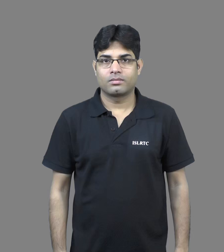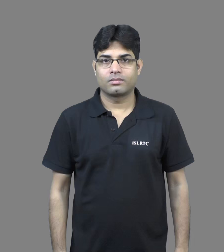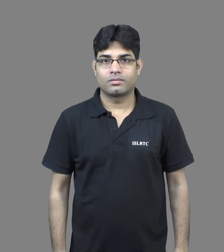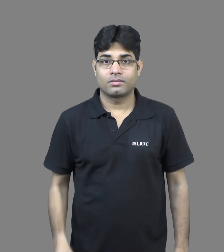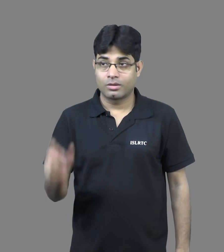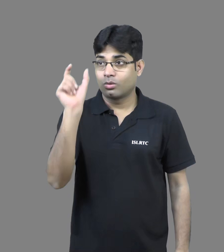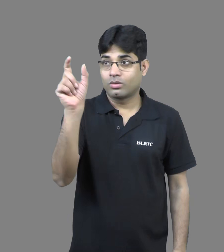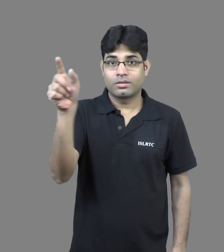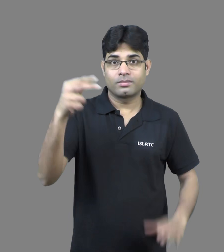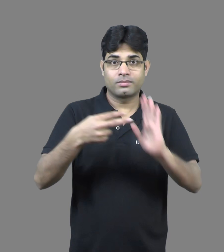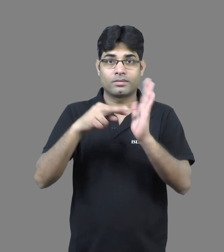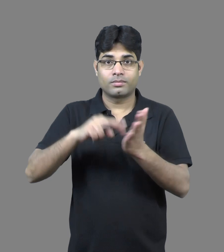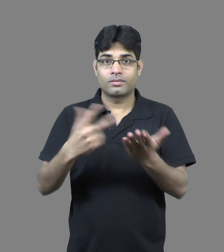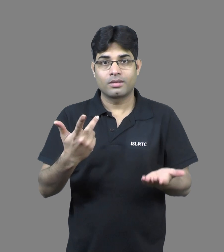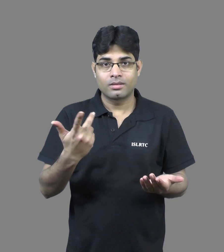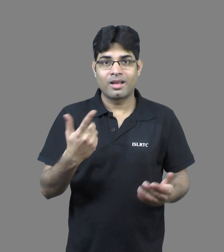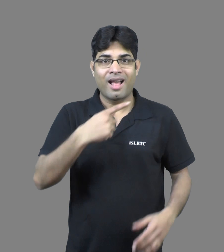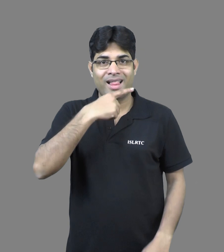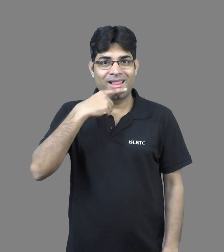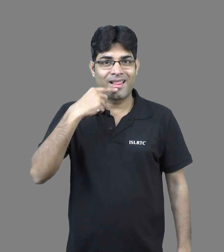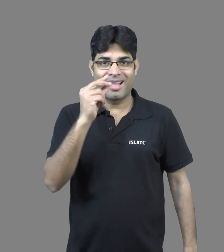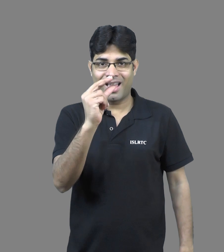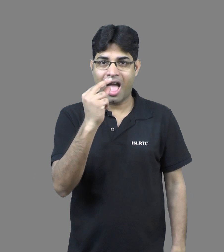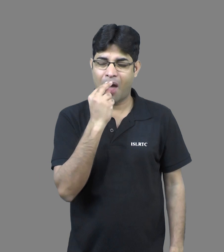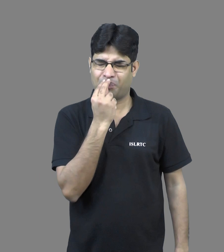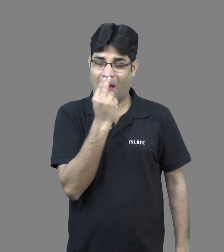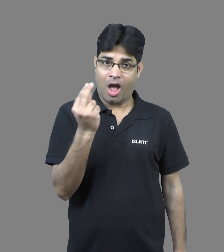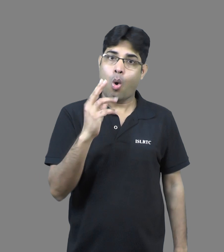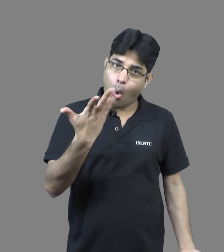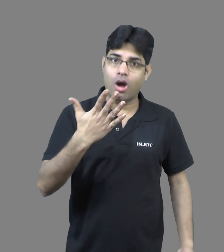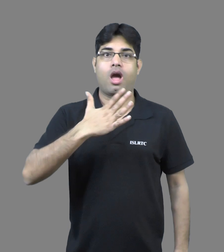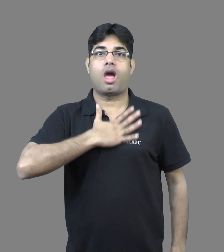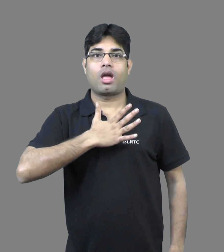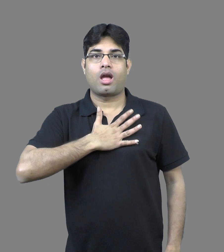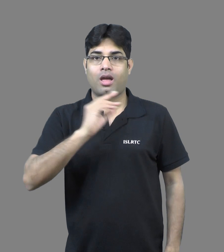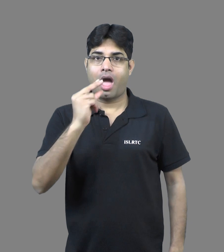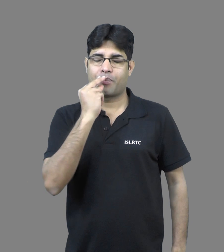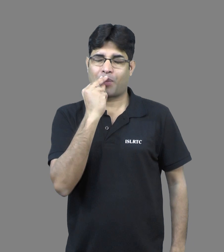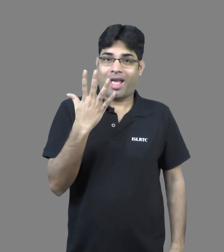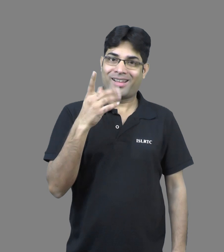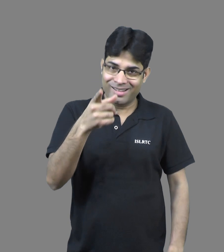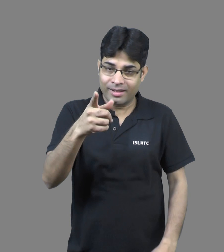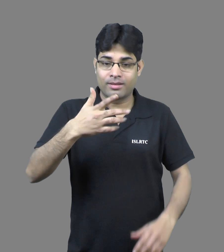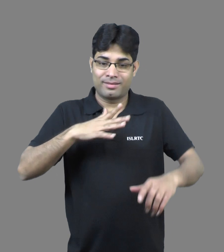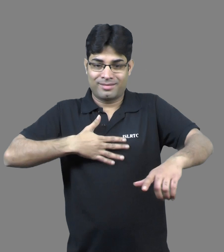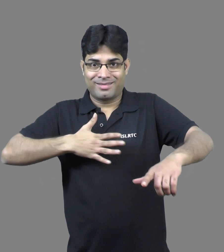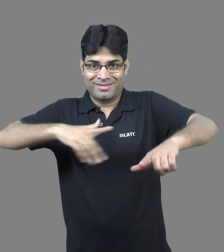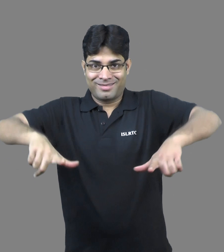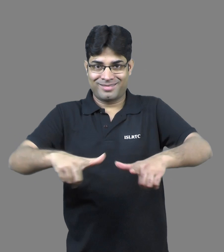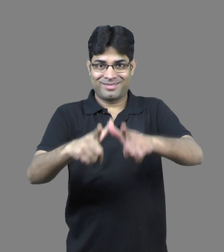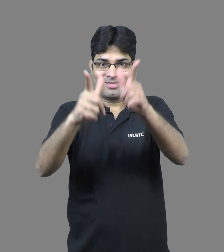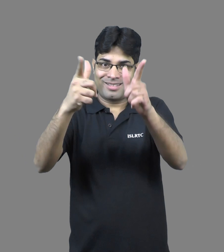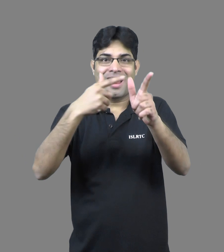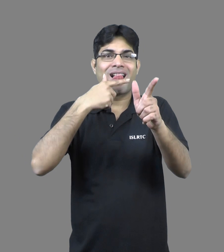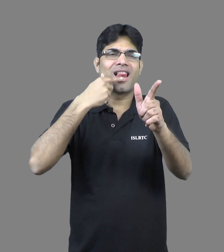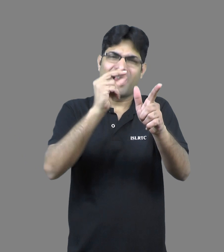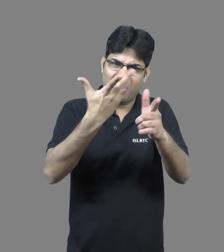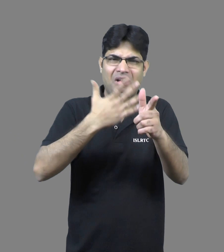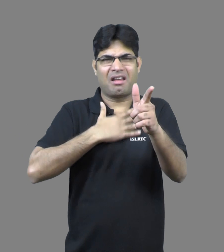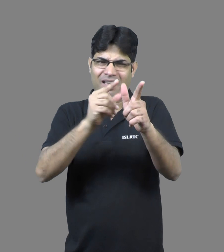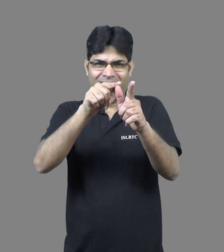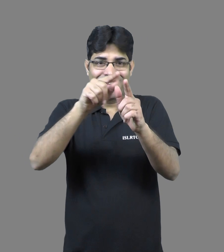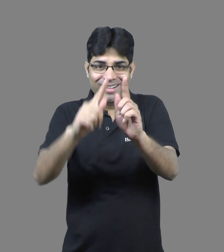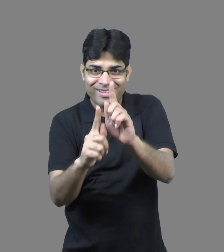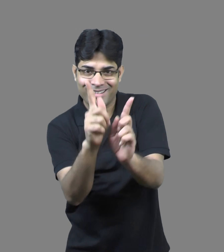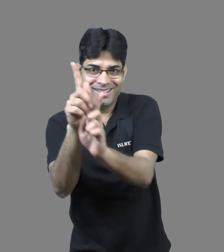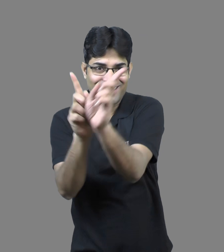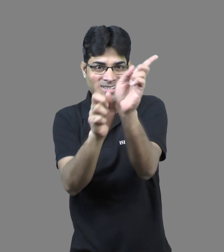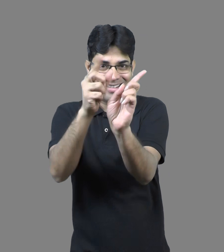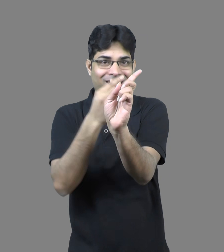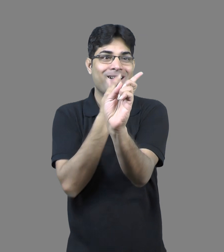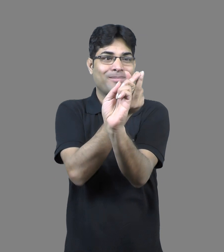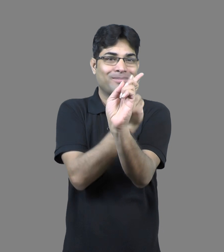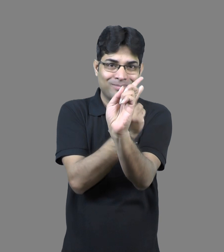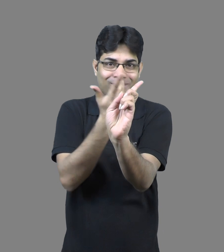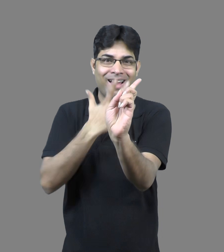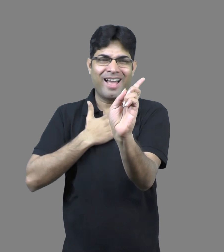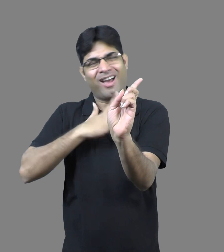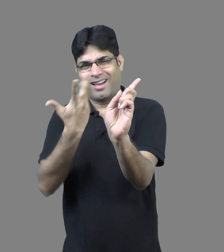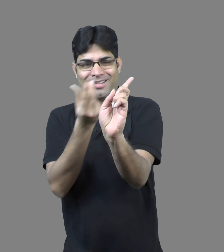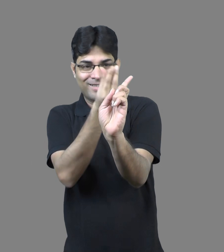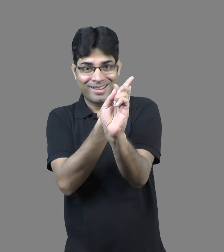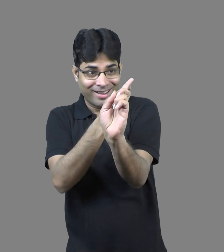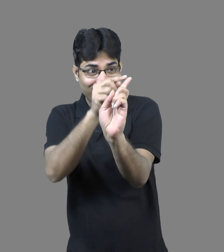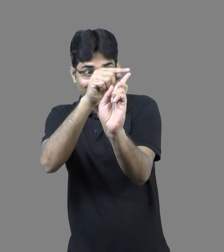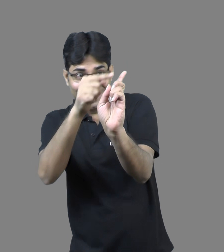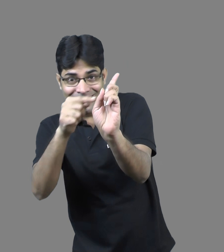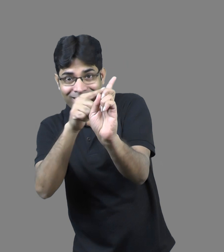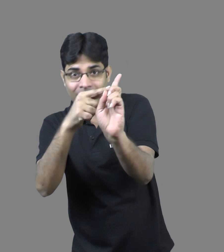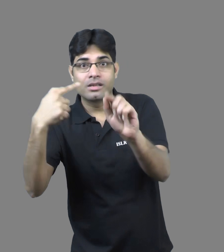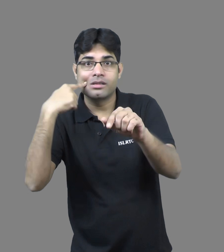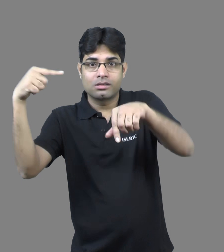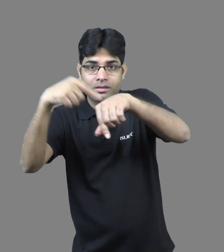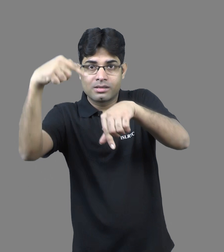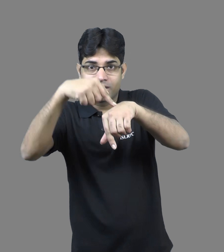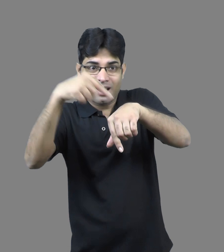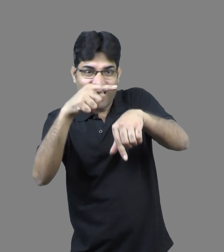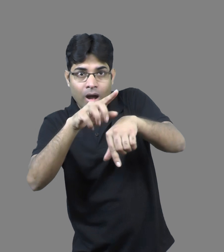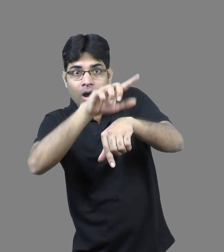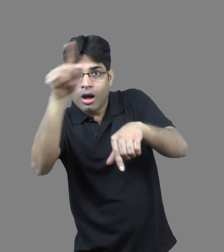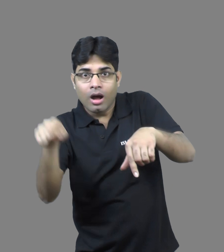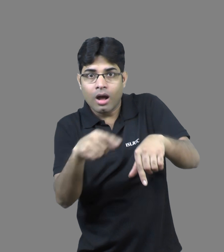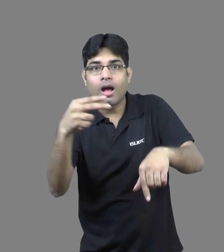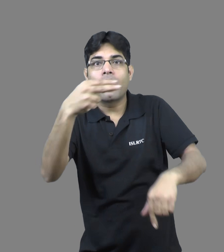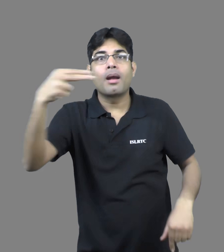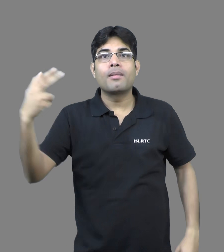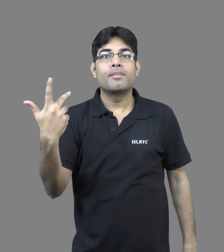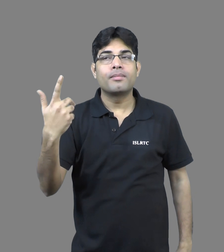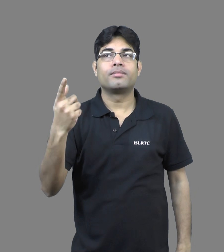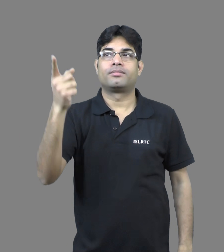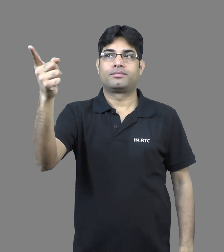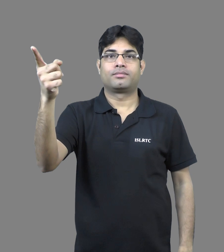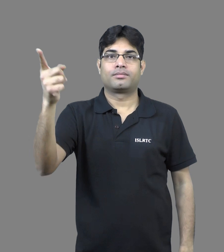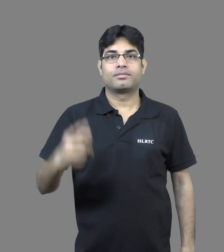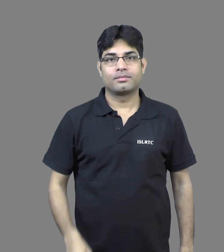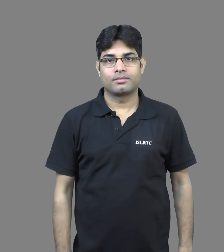Carissa Carandus